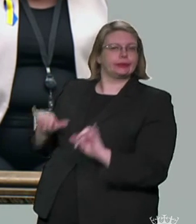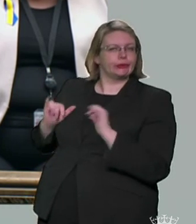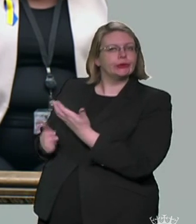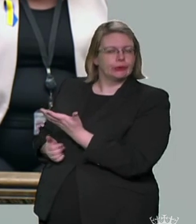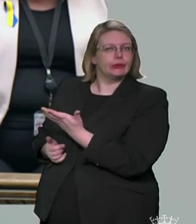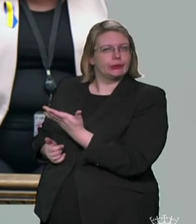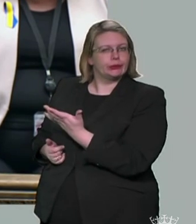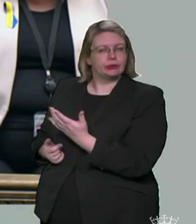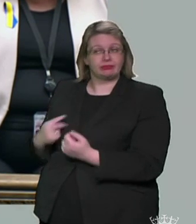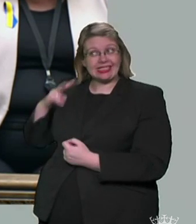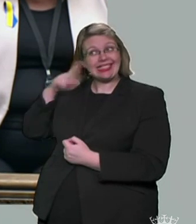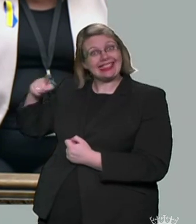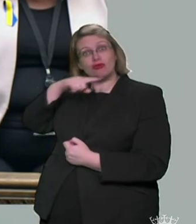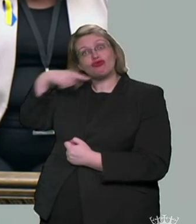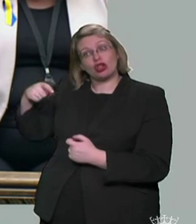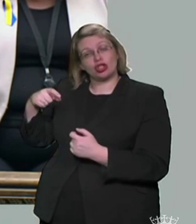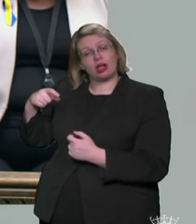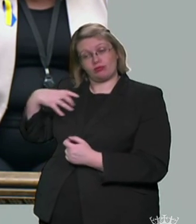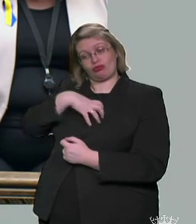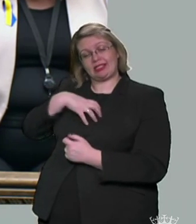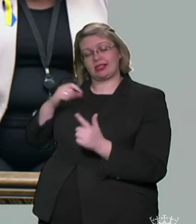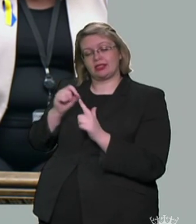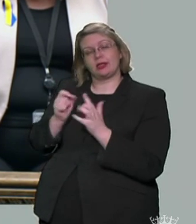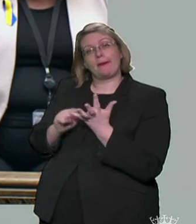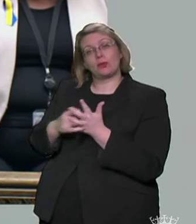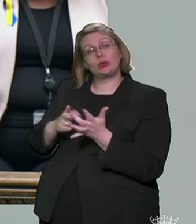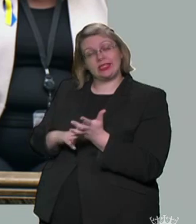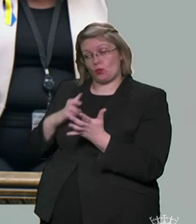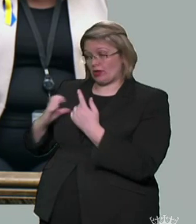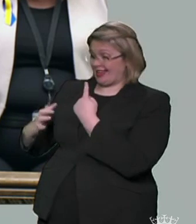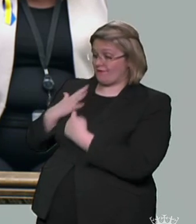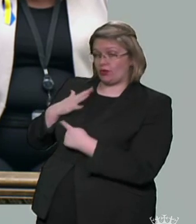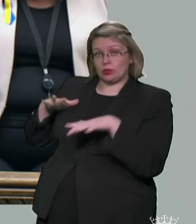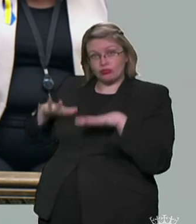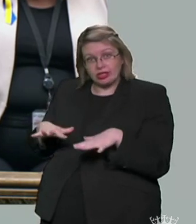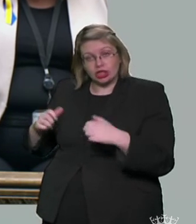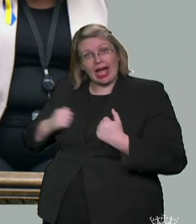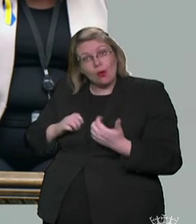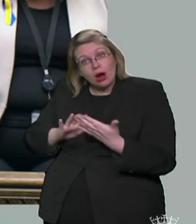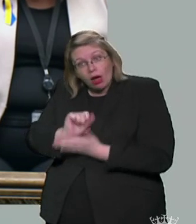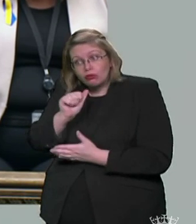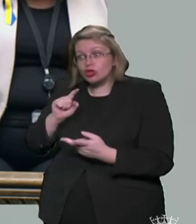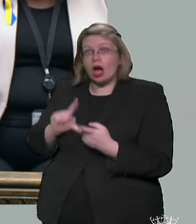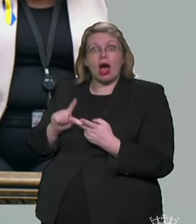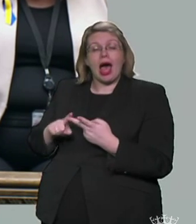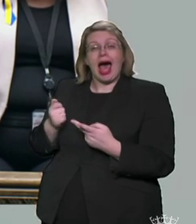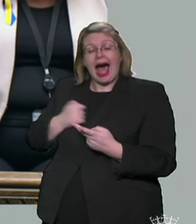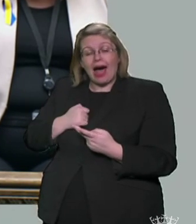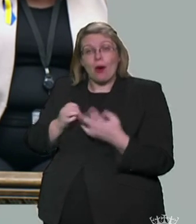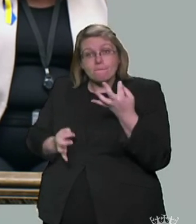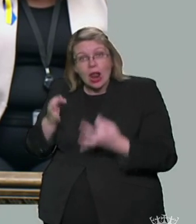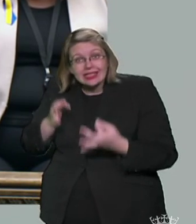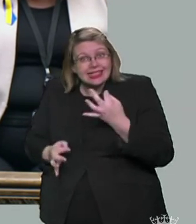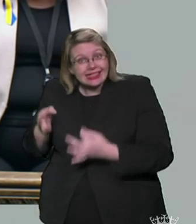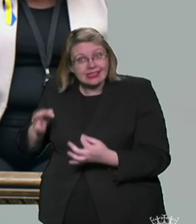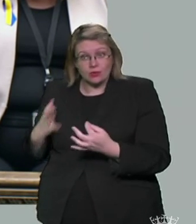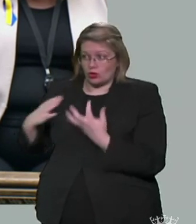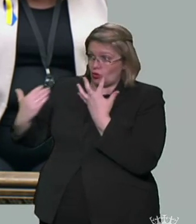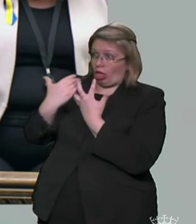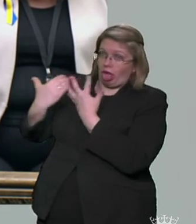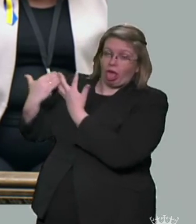We have seen that Putin actively seeks to influence the culture, media, and politics of democratic nations.